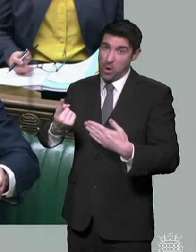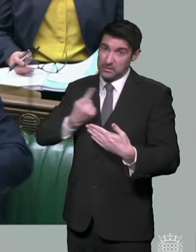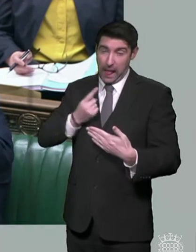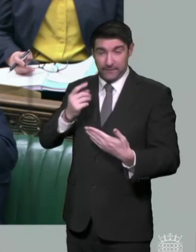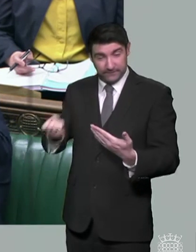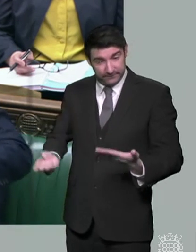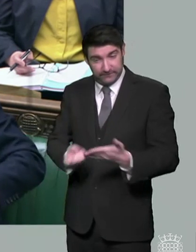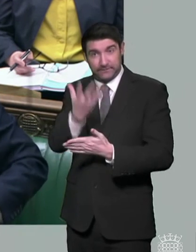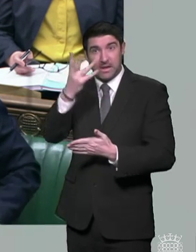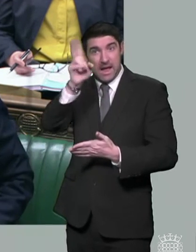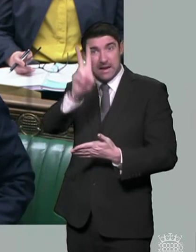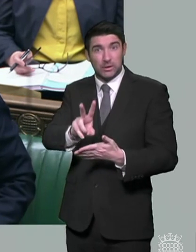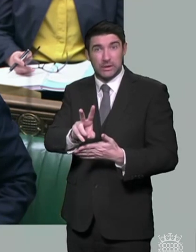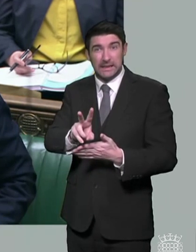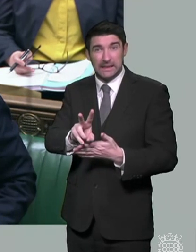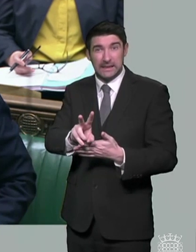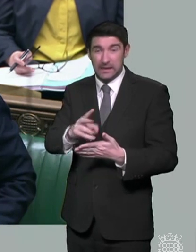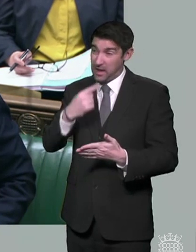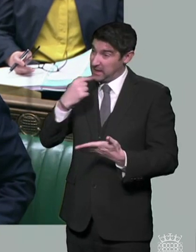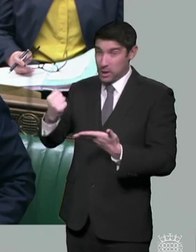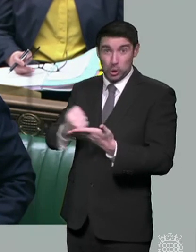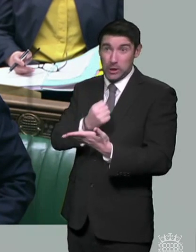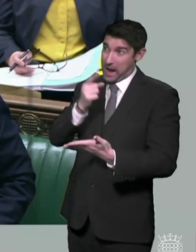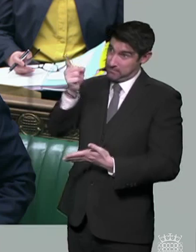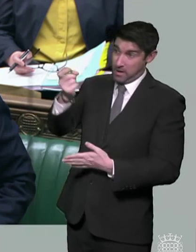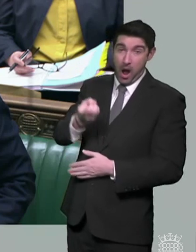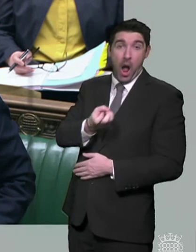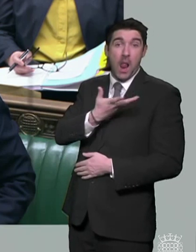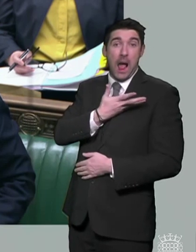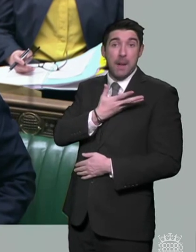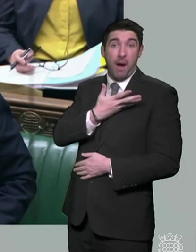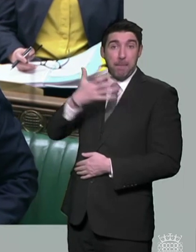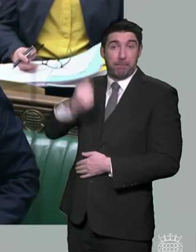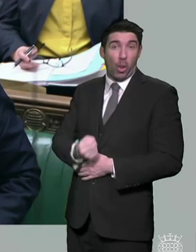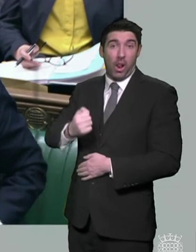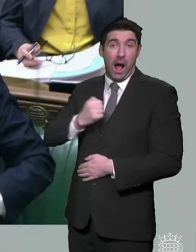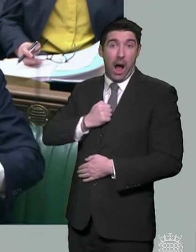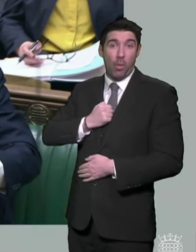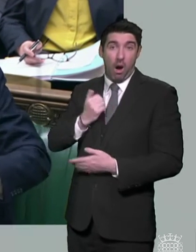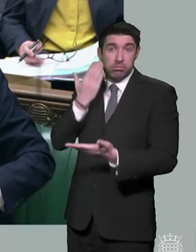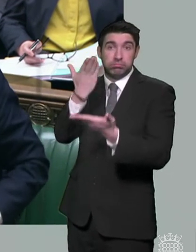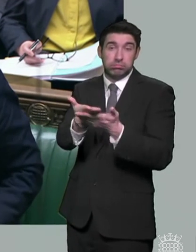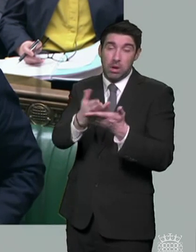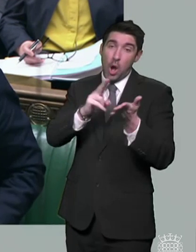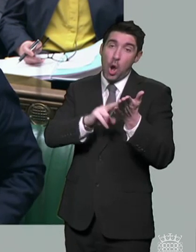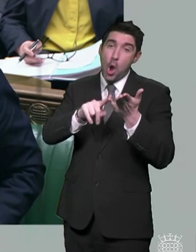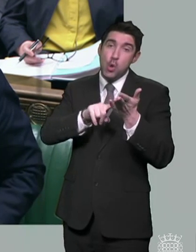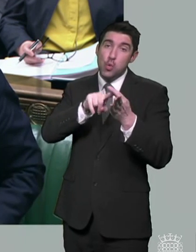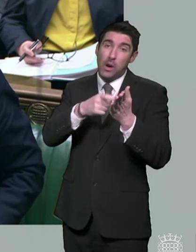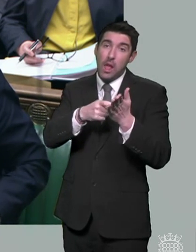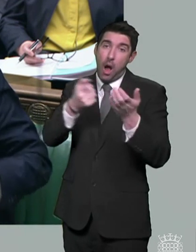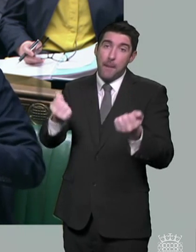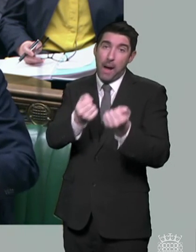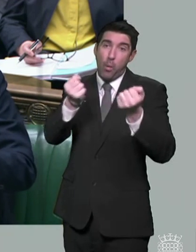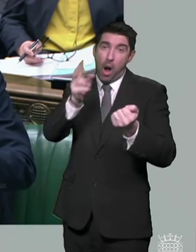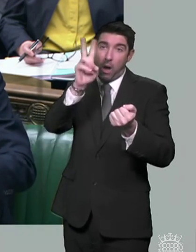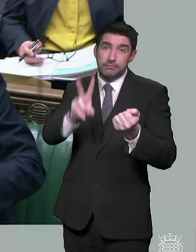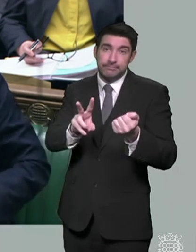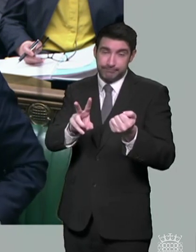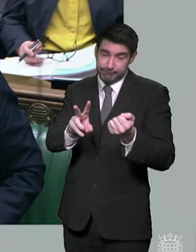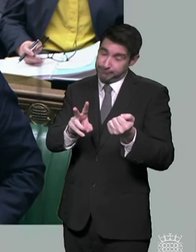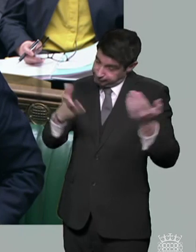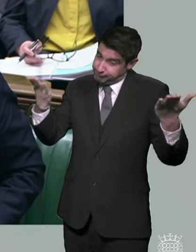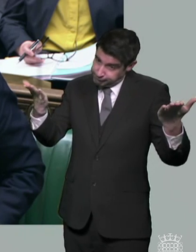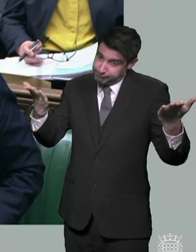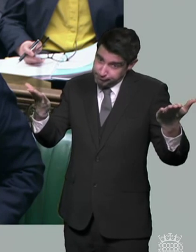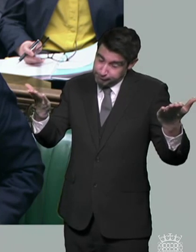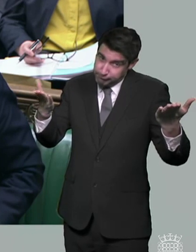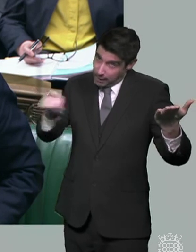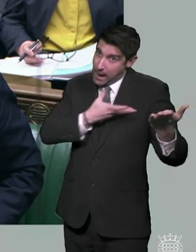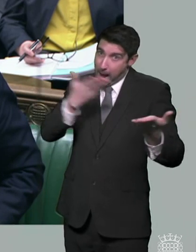It was a shame that Labour cancelled so much of our nuclear power while it was in government—or failed to develop it.